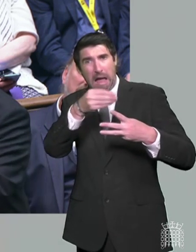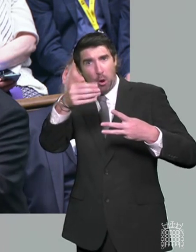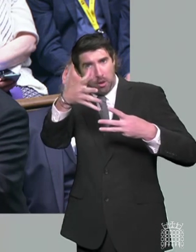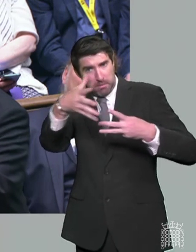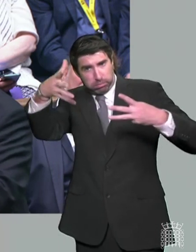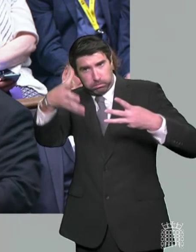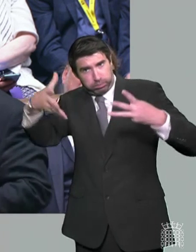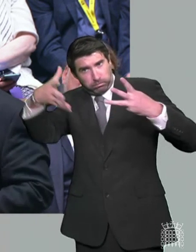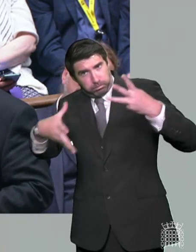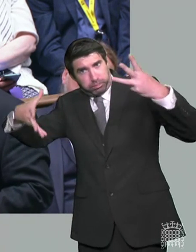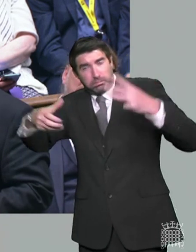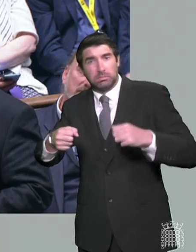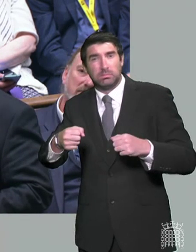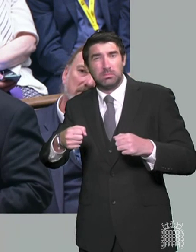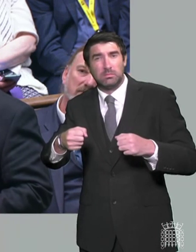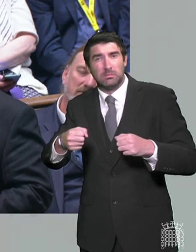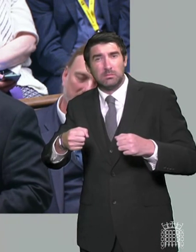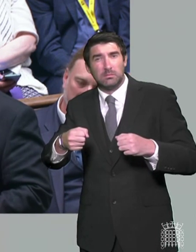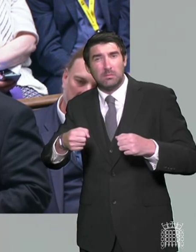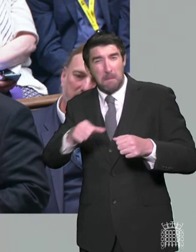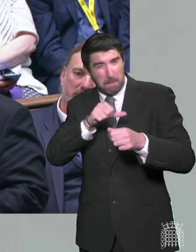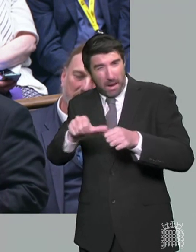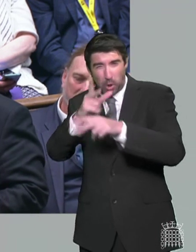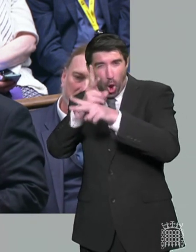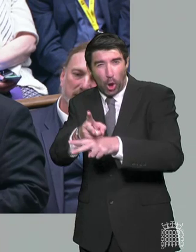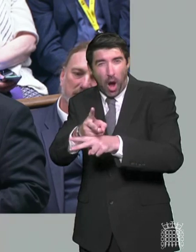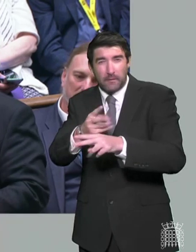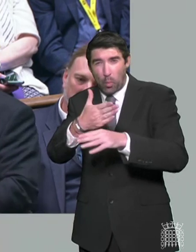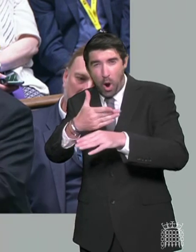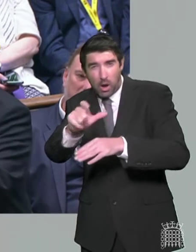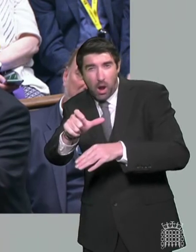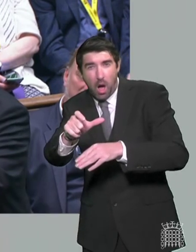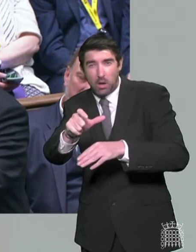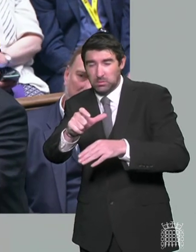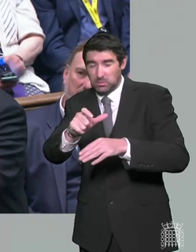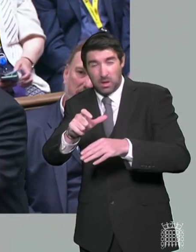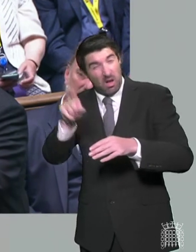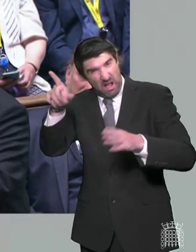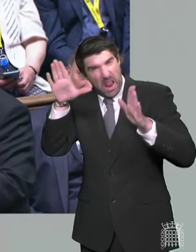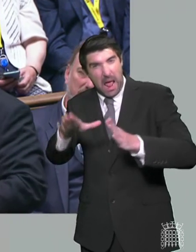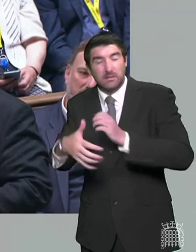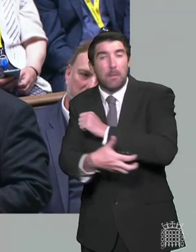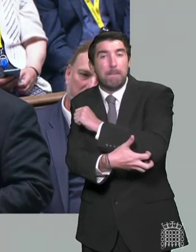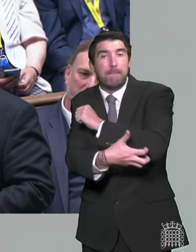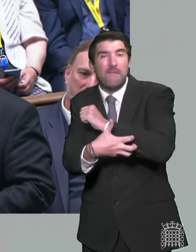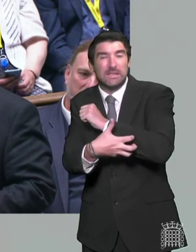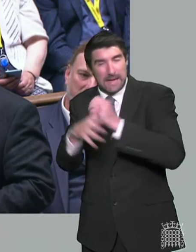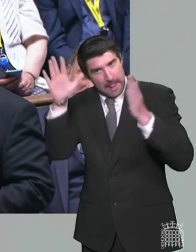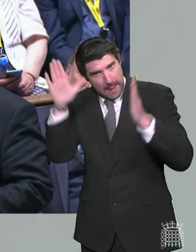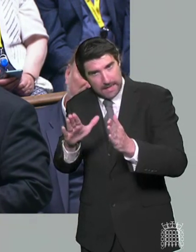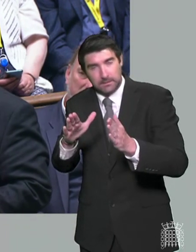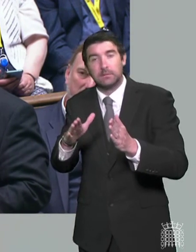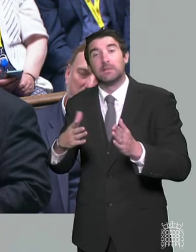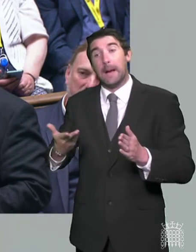They deliver greater income equality, lower poverty rates and higher productivity, social mobility and business investment—the list goes on and on.